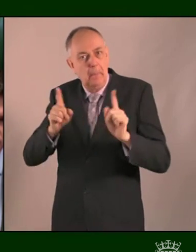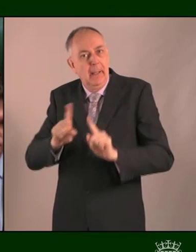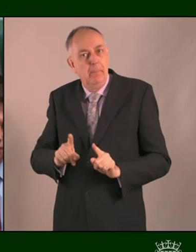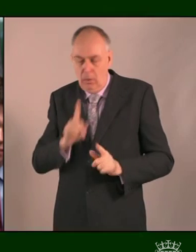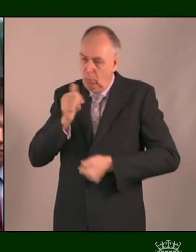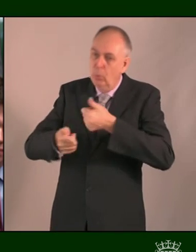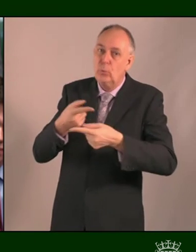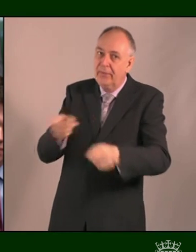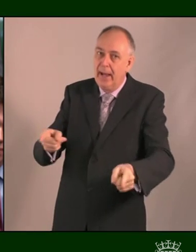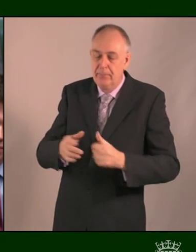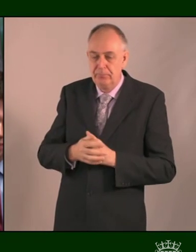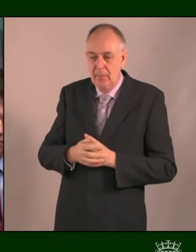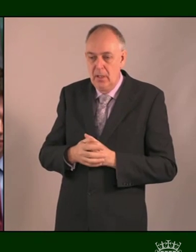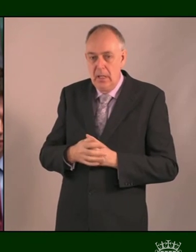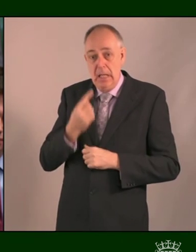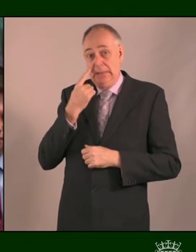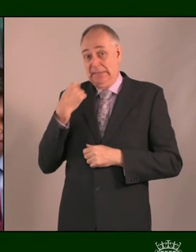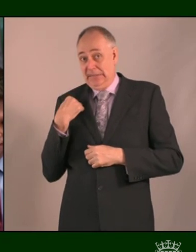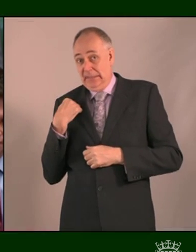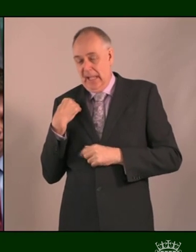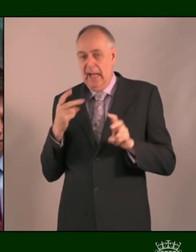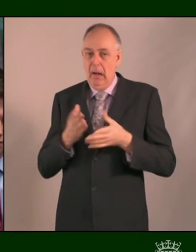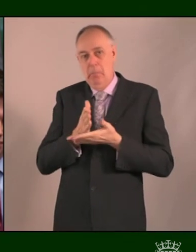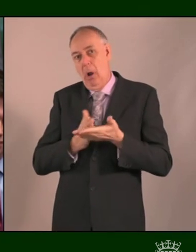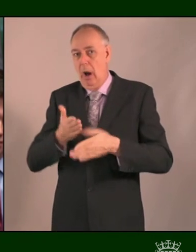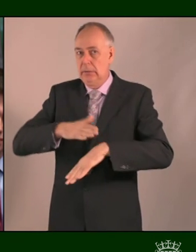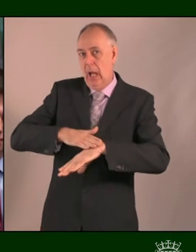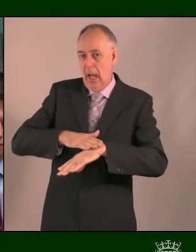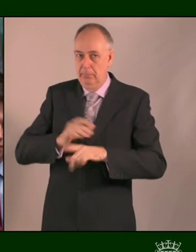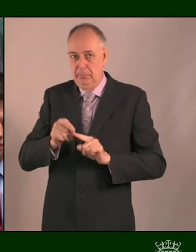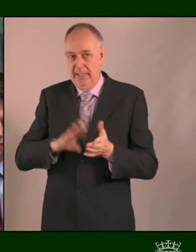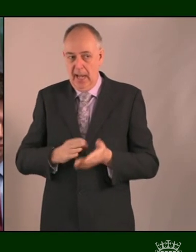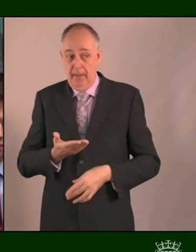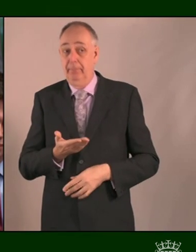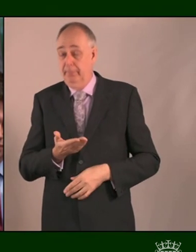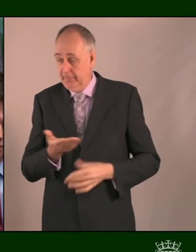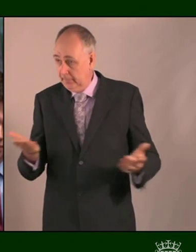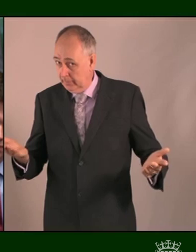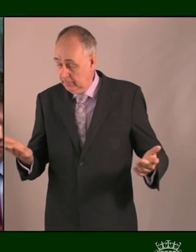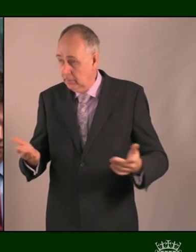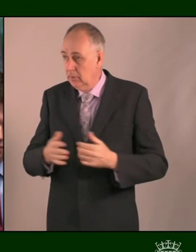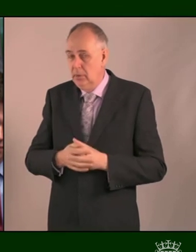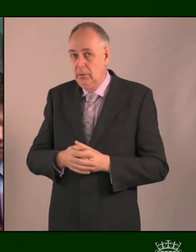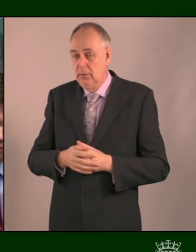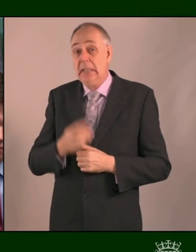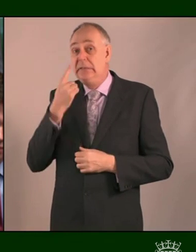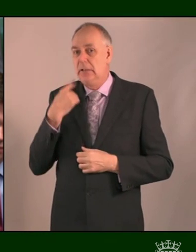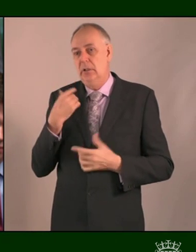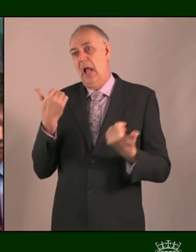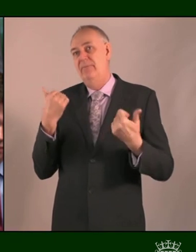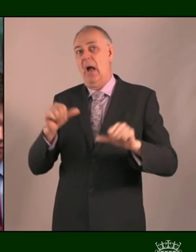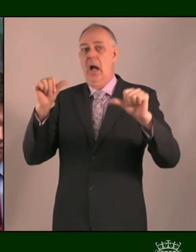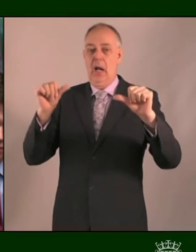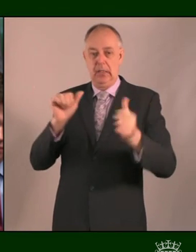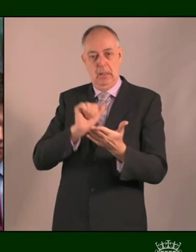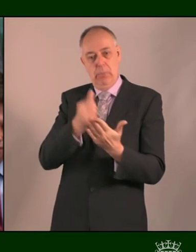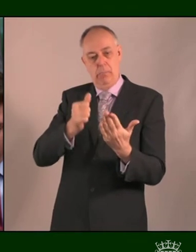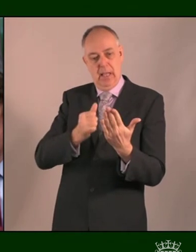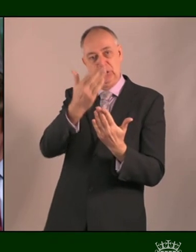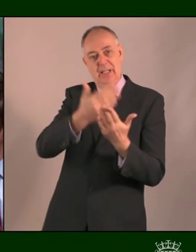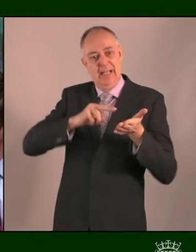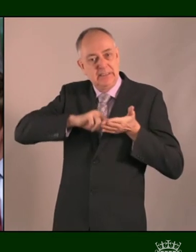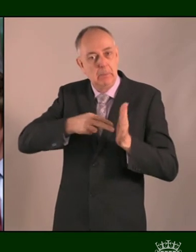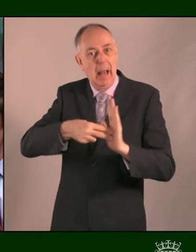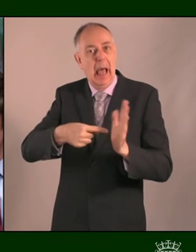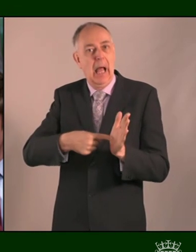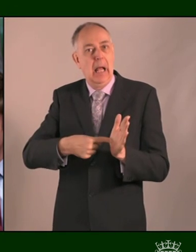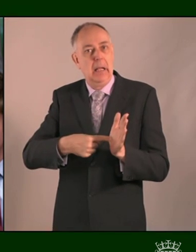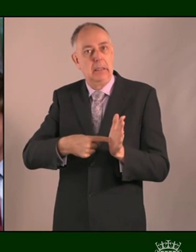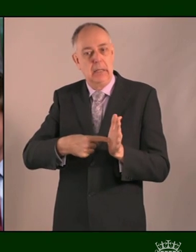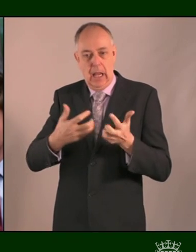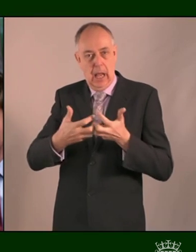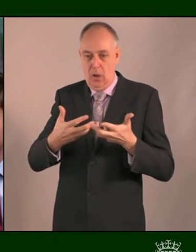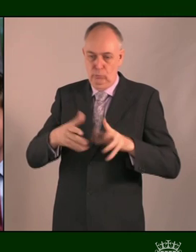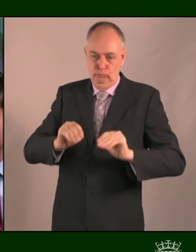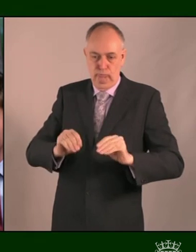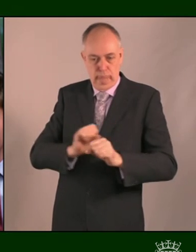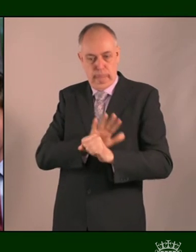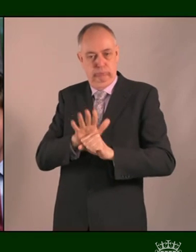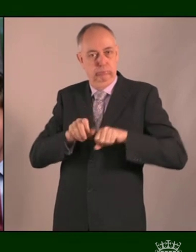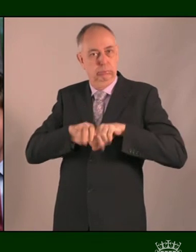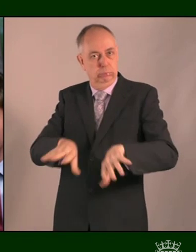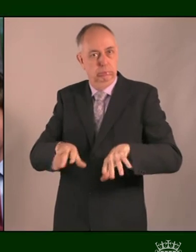Yesterday, our part-time Prime Minister finally published the steps that his Government will take to tackle the outbreak of the disease.